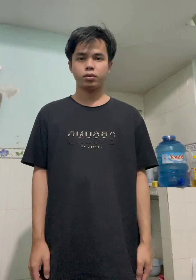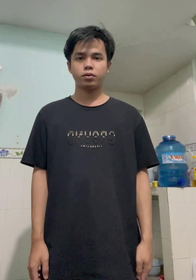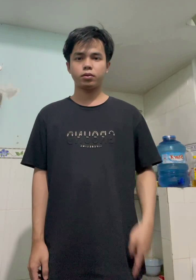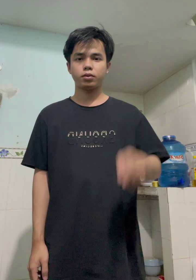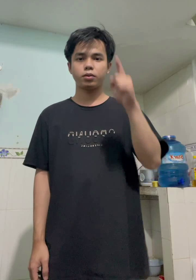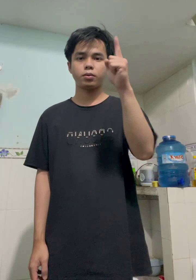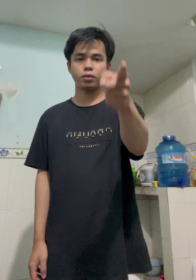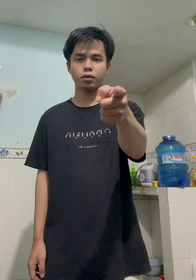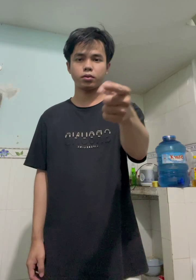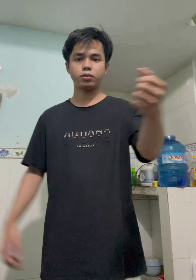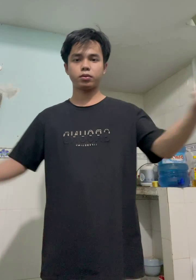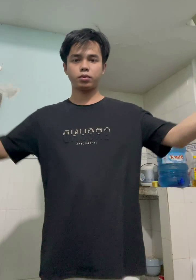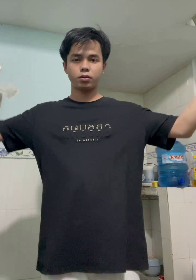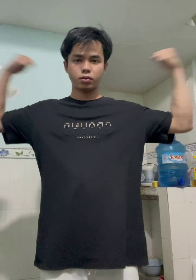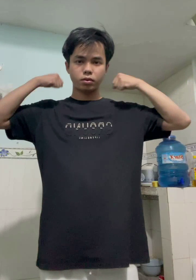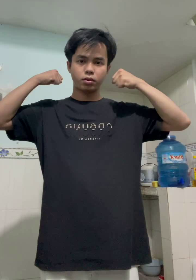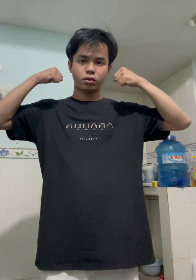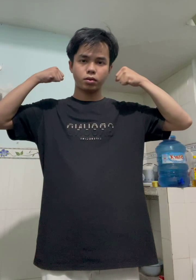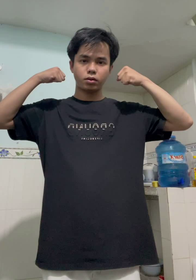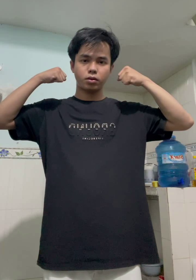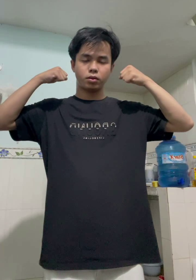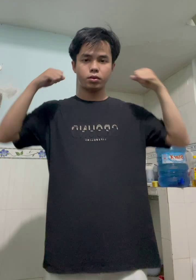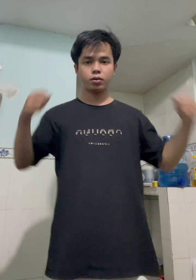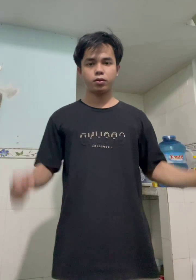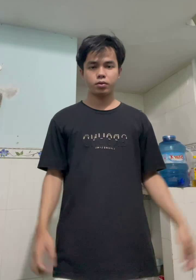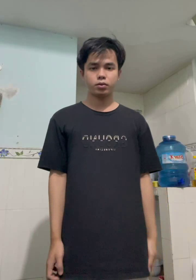ban khoe khong